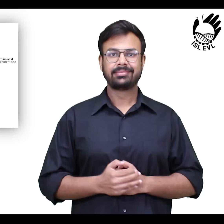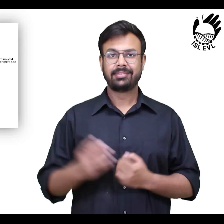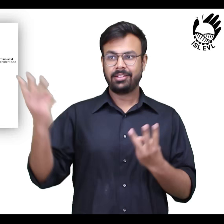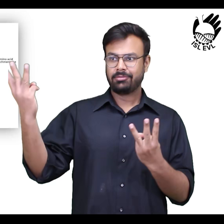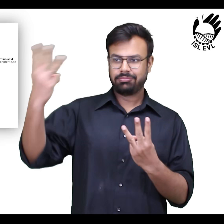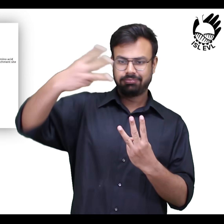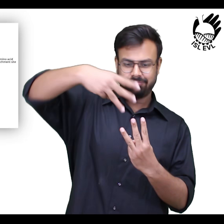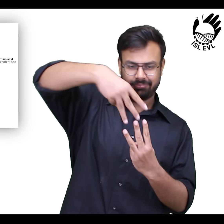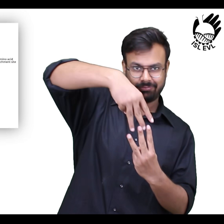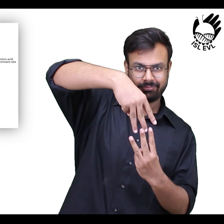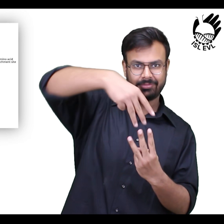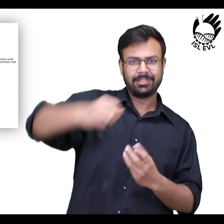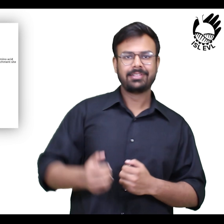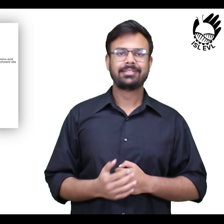t-RNA